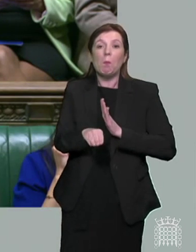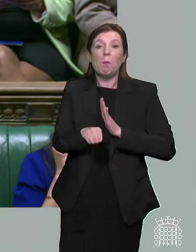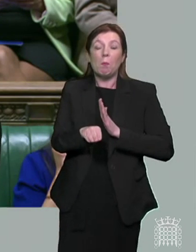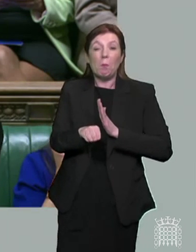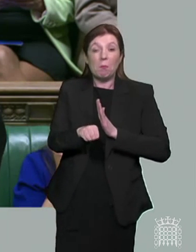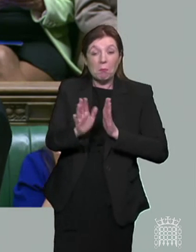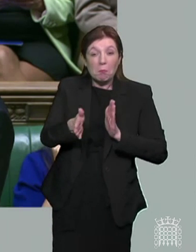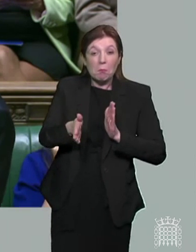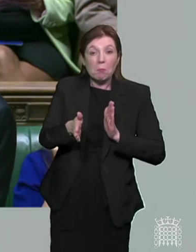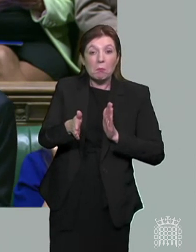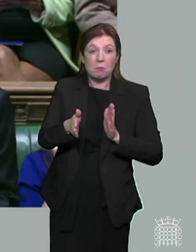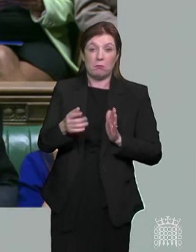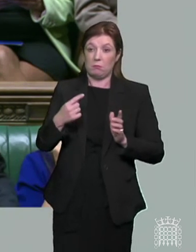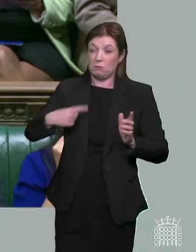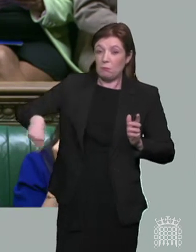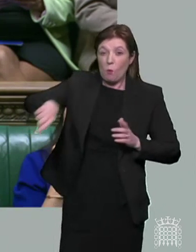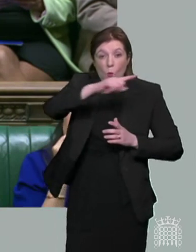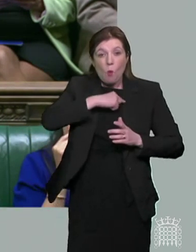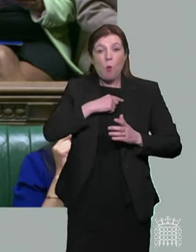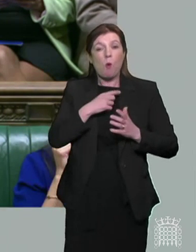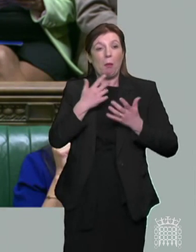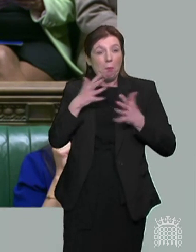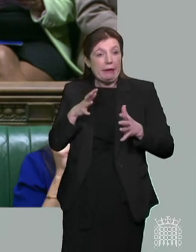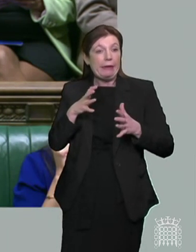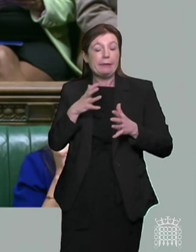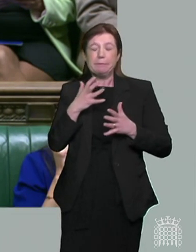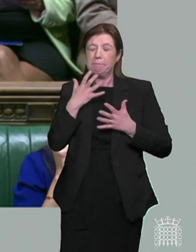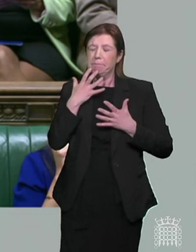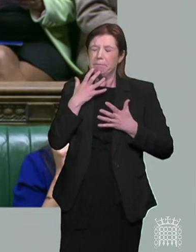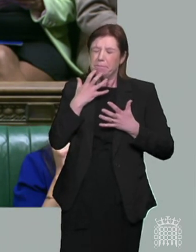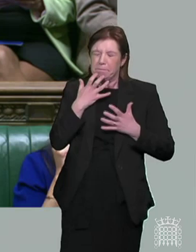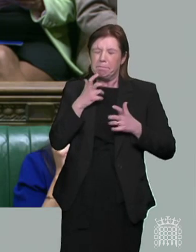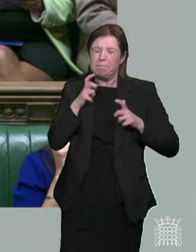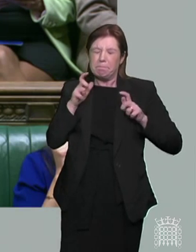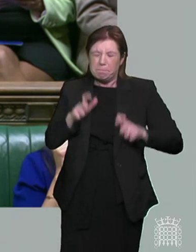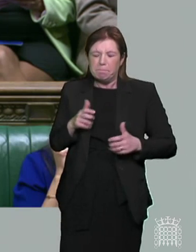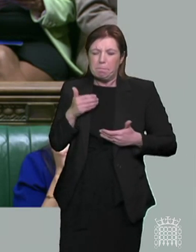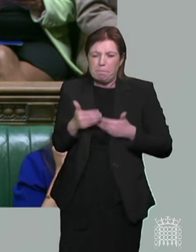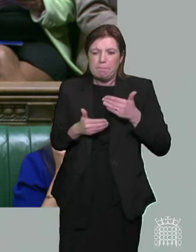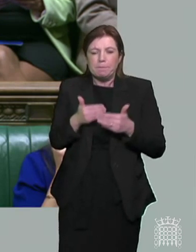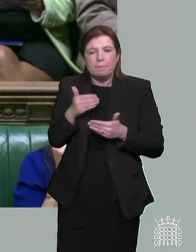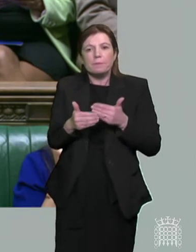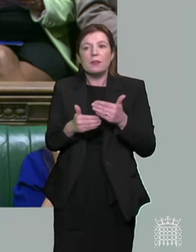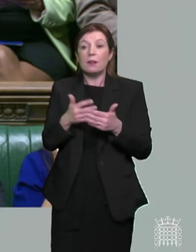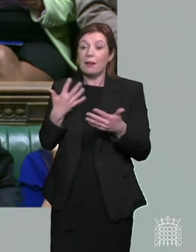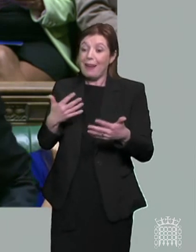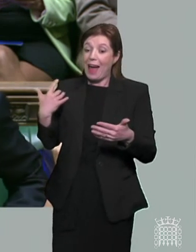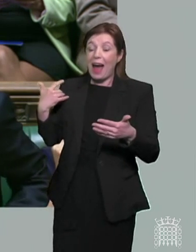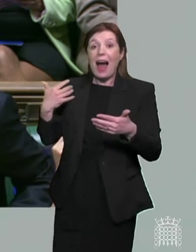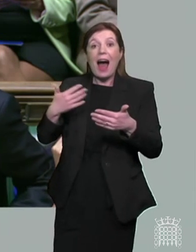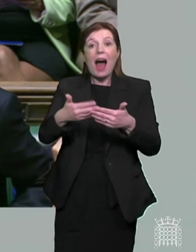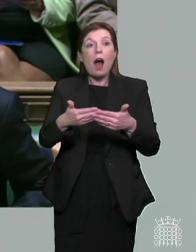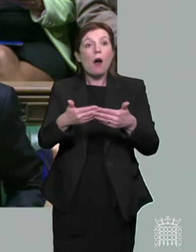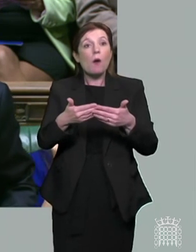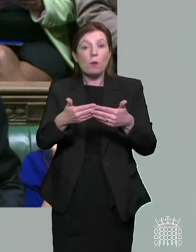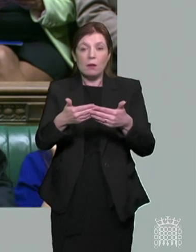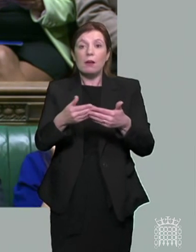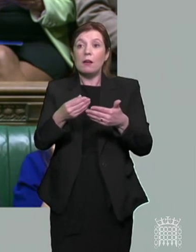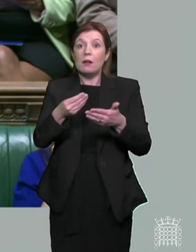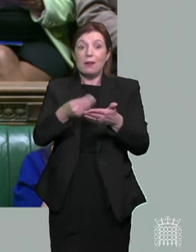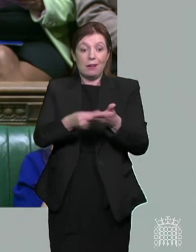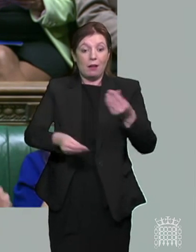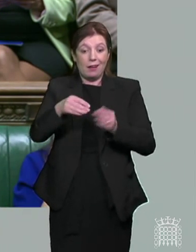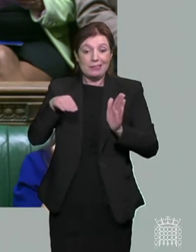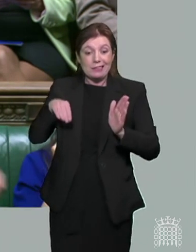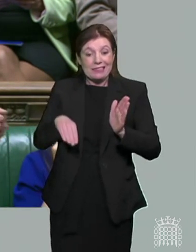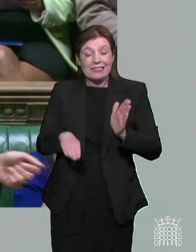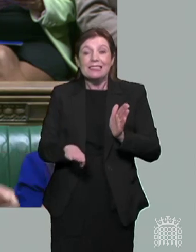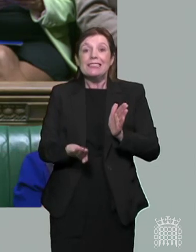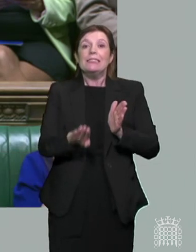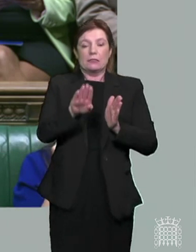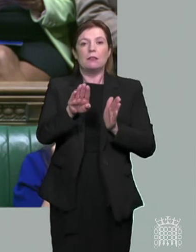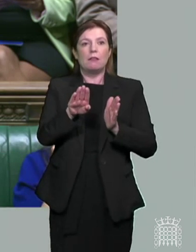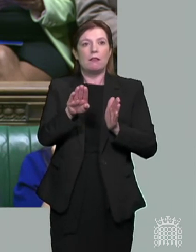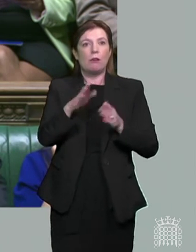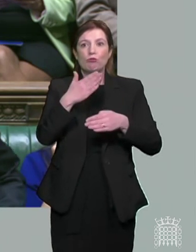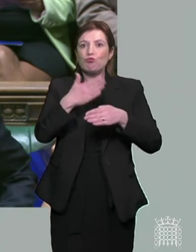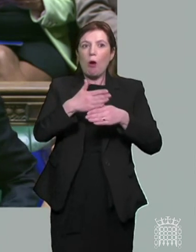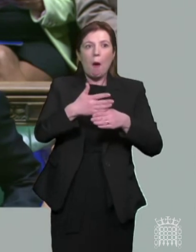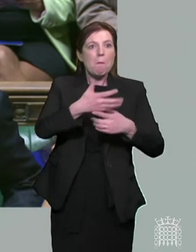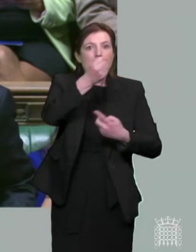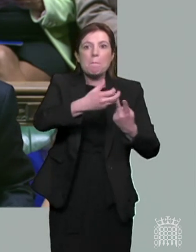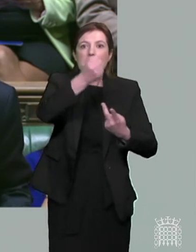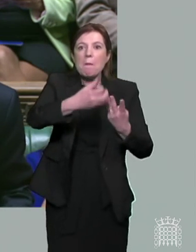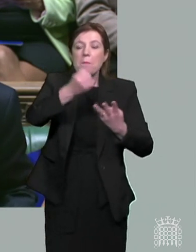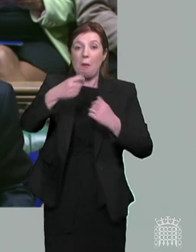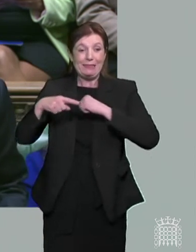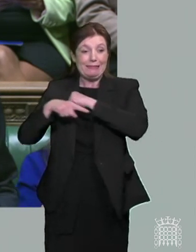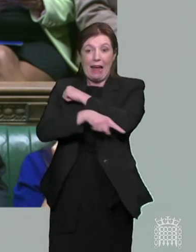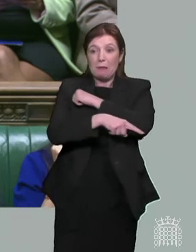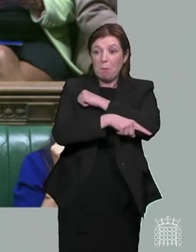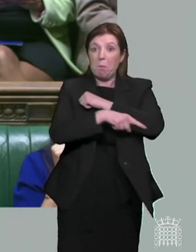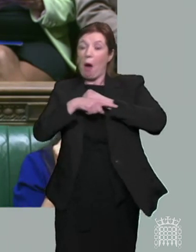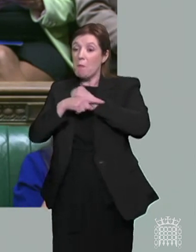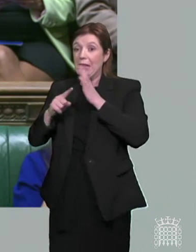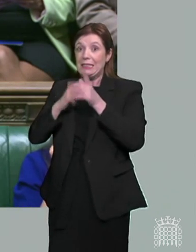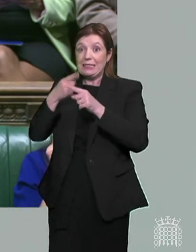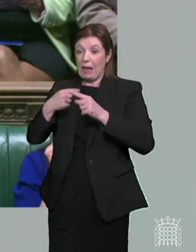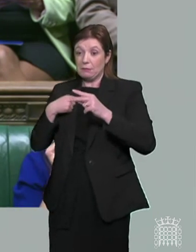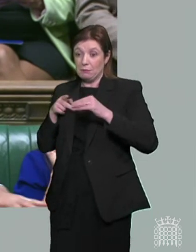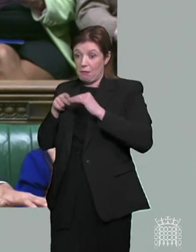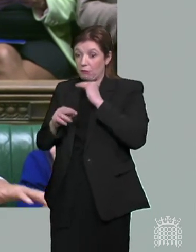An unprecedented collective national effort was undertaken and two years later this Government have not only fixed the public finances but people are back in jobs, debt is falling and taxes are now being cut.